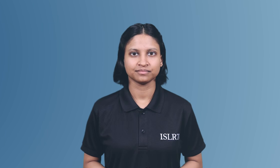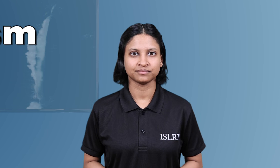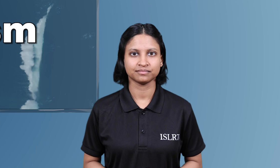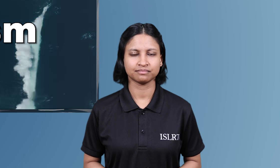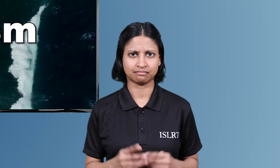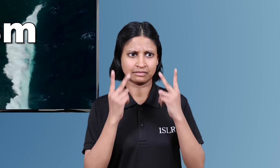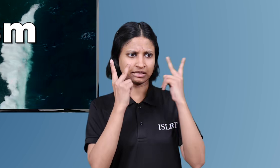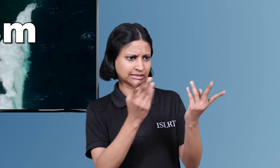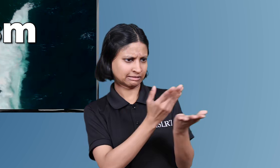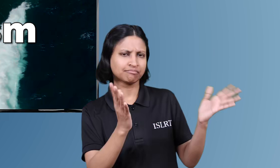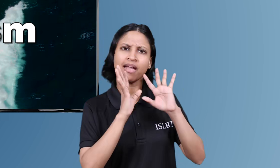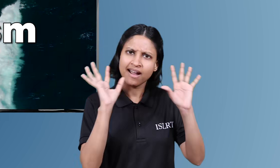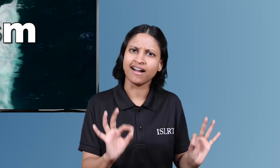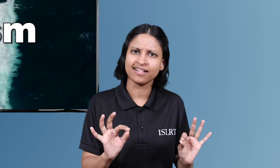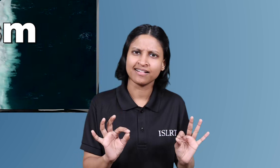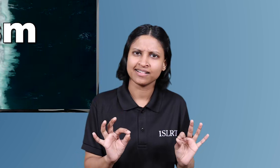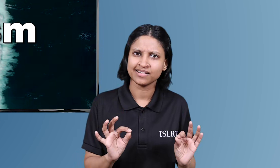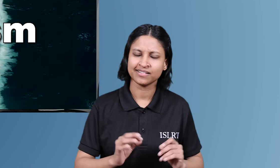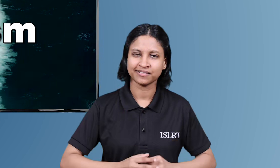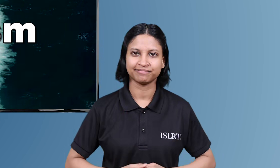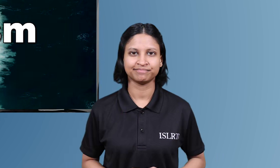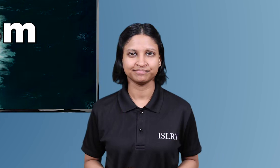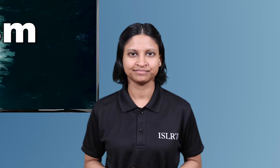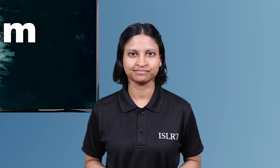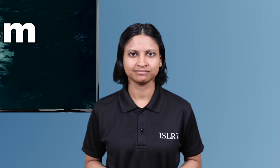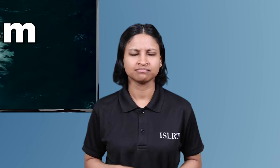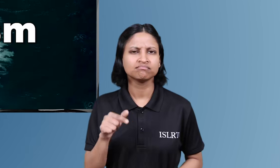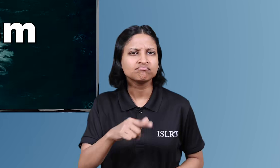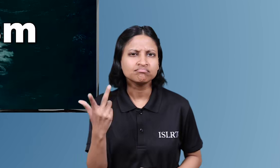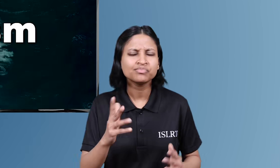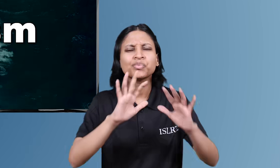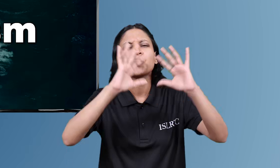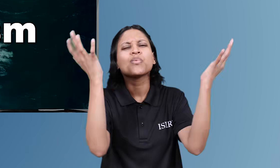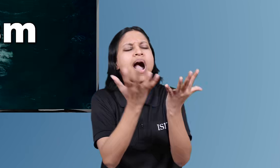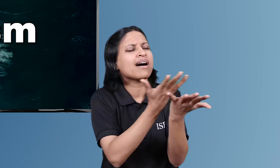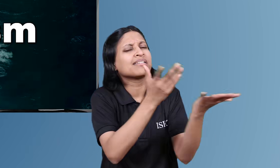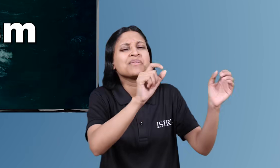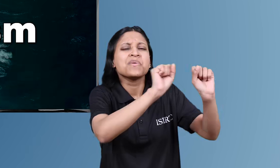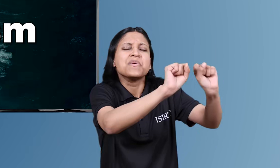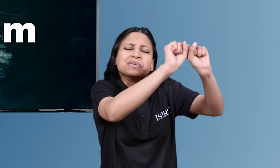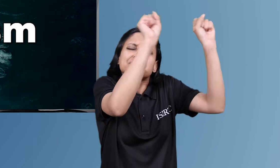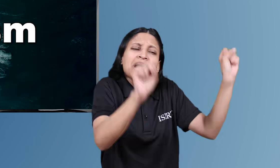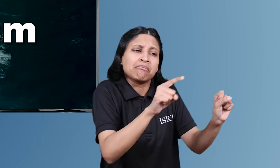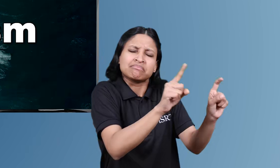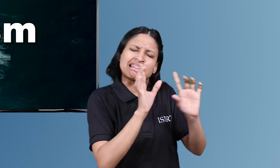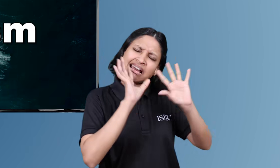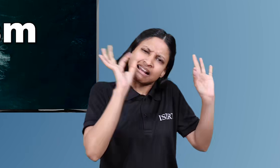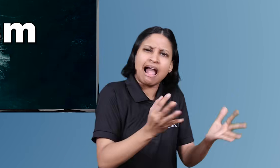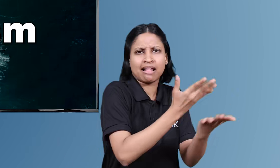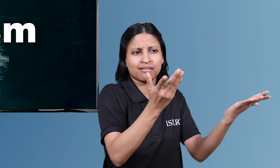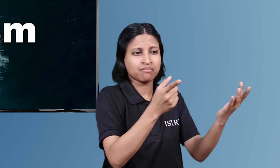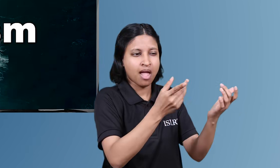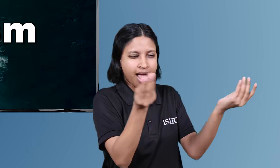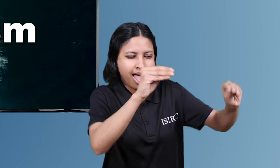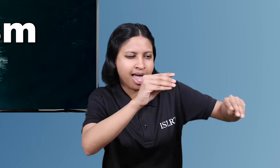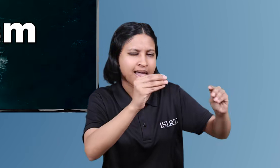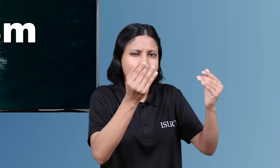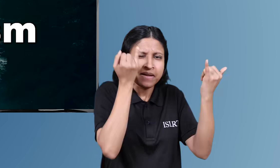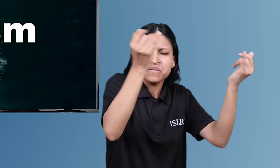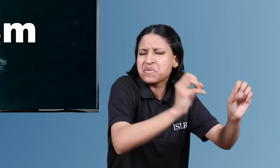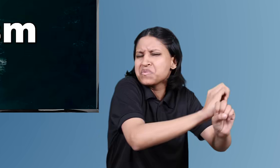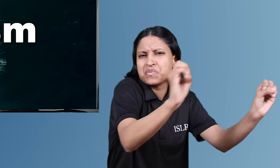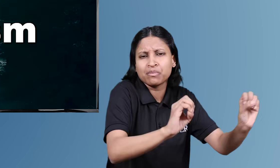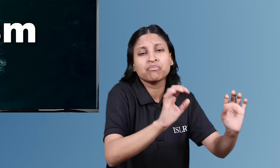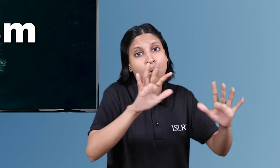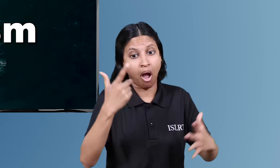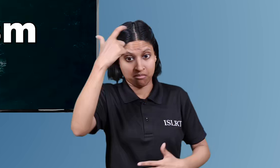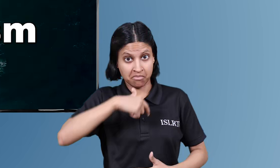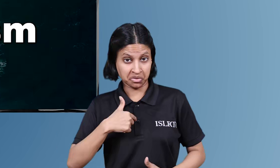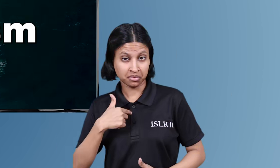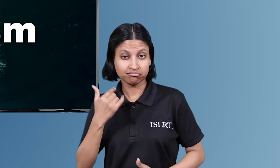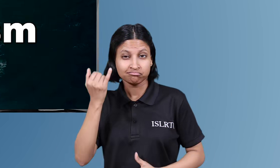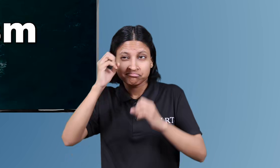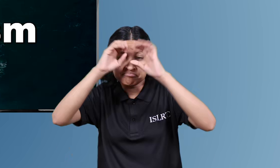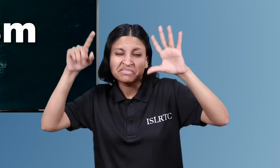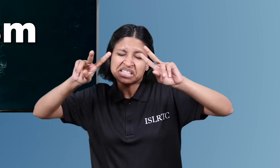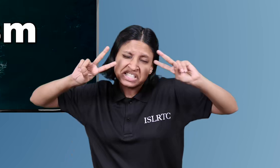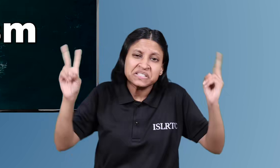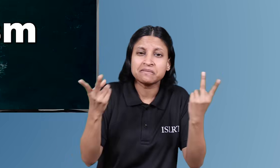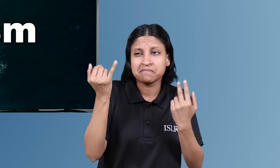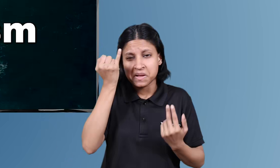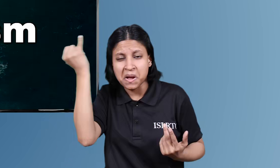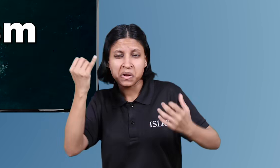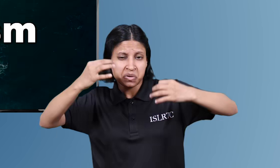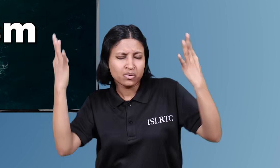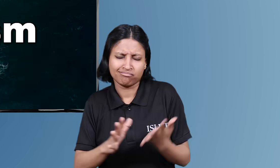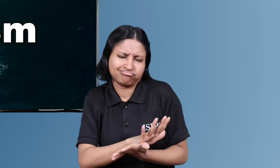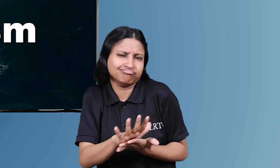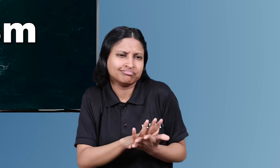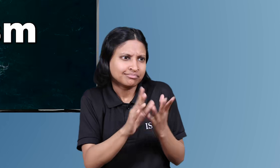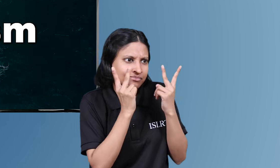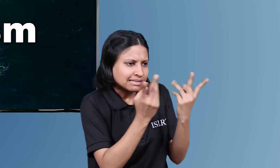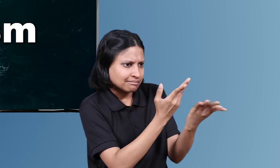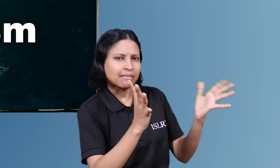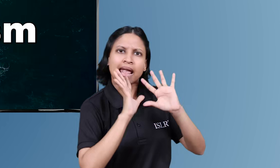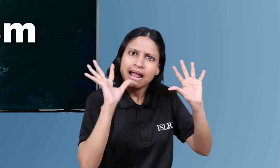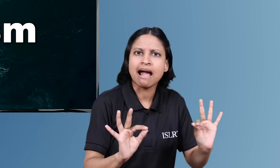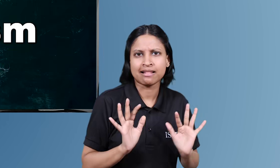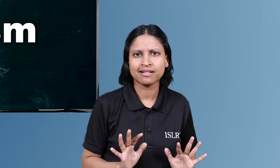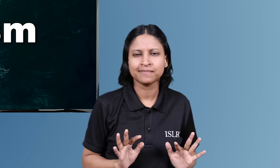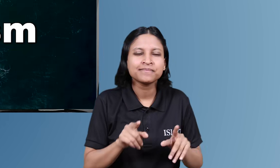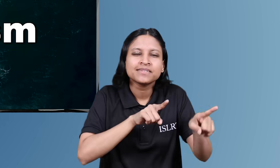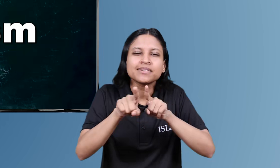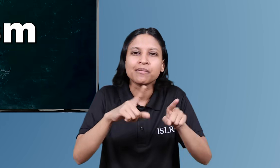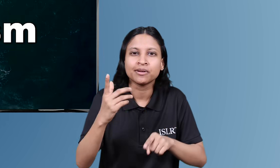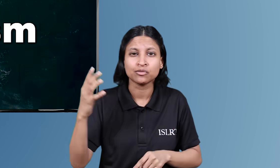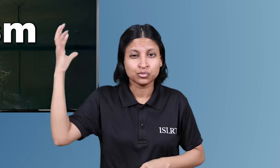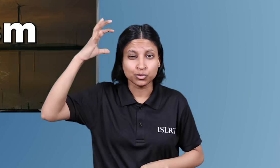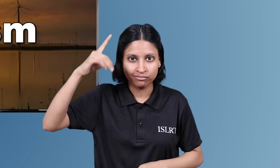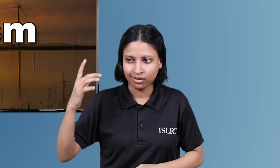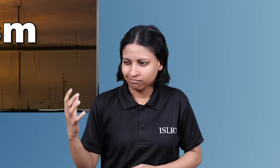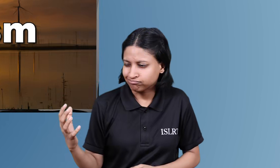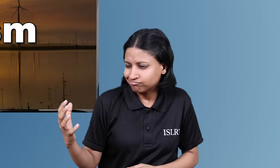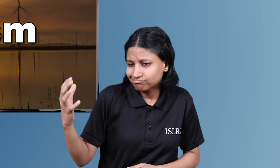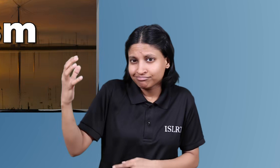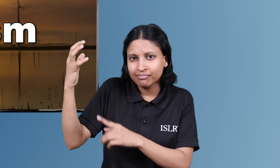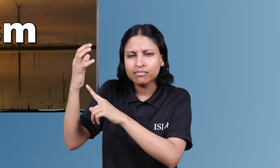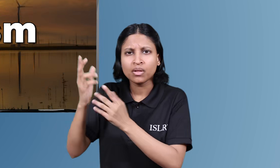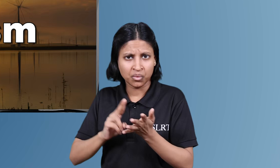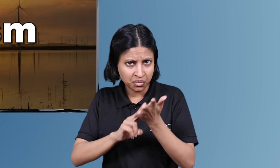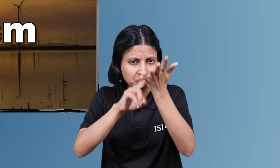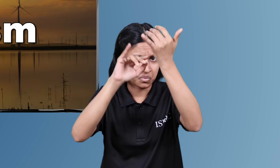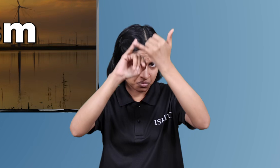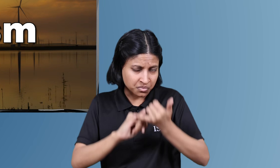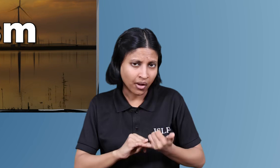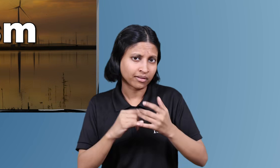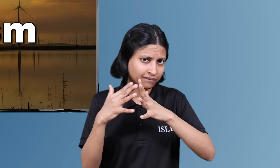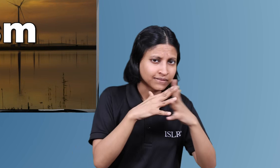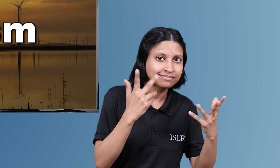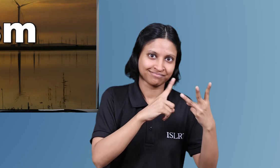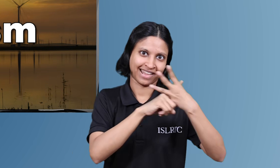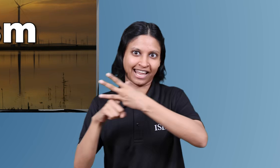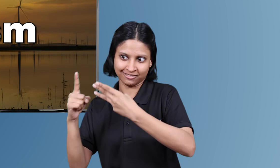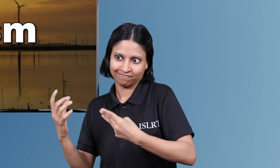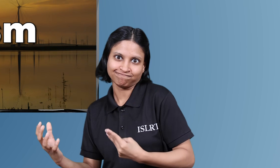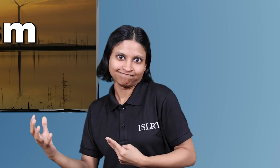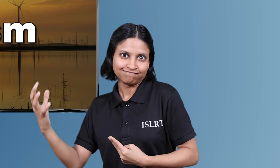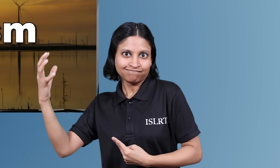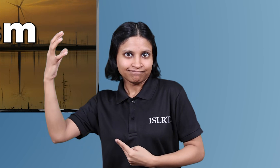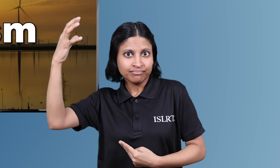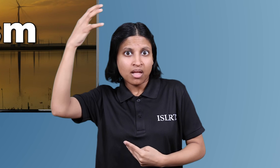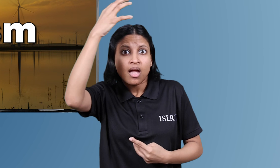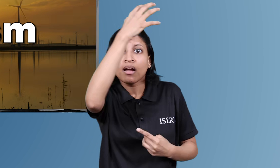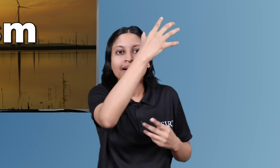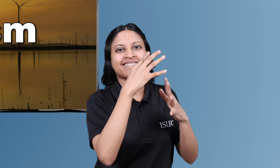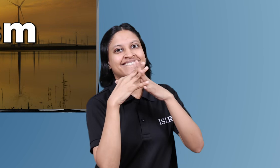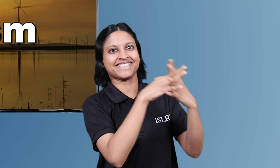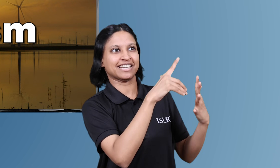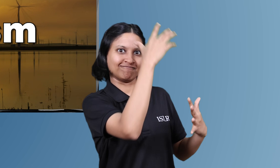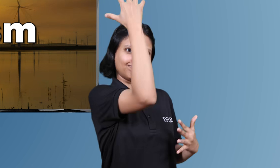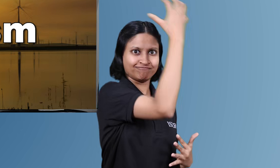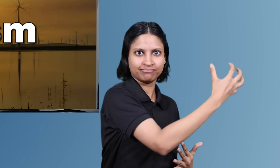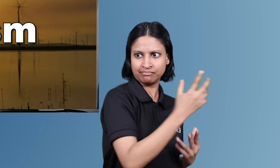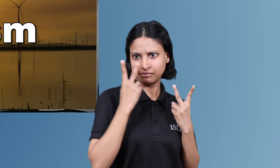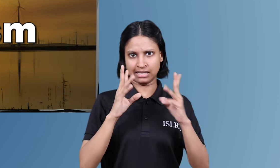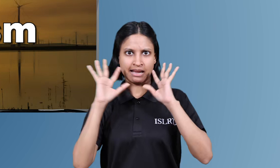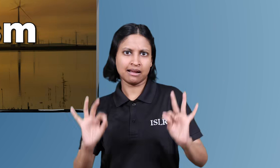Realism Realism refers to the natural system of the world, emphasizing practical and factual aspects over idealistic or imaginative ones. For example, the sun rises in the east and sets in the west; this is a concrete reality that cannot change,